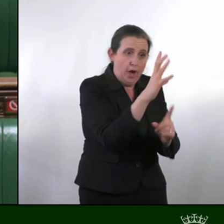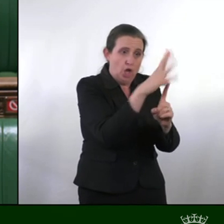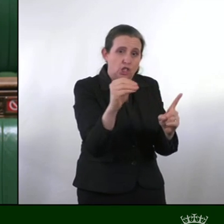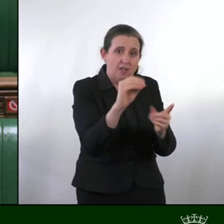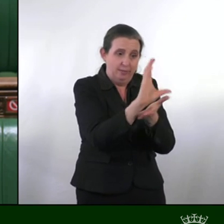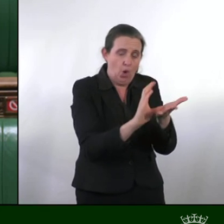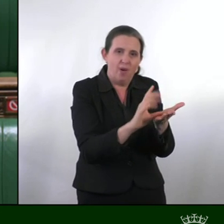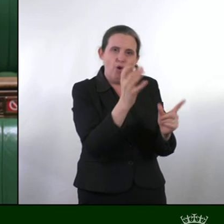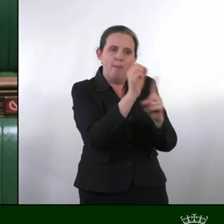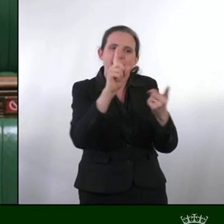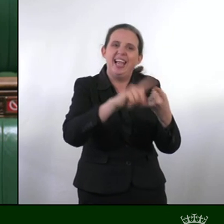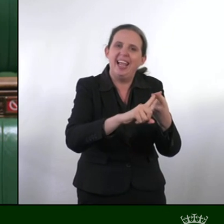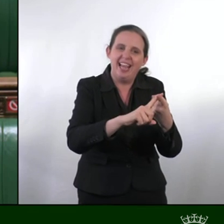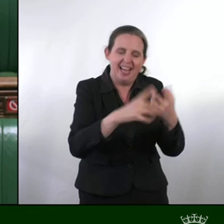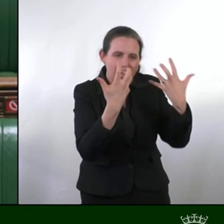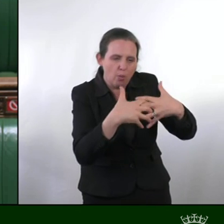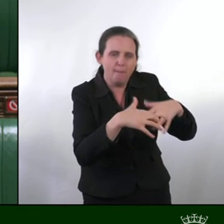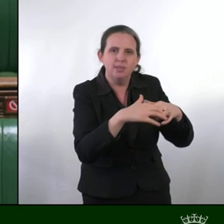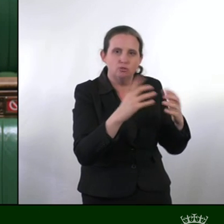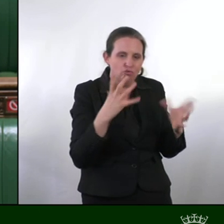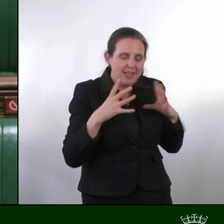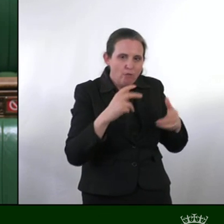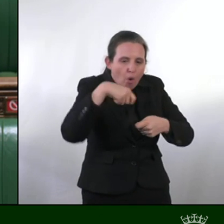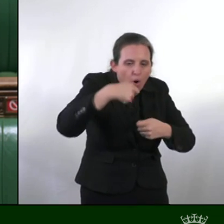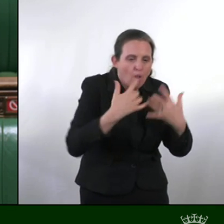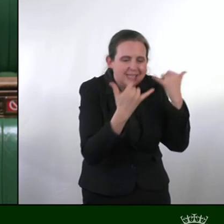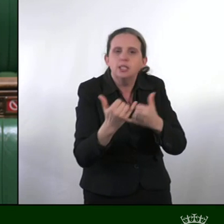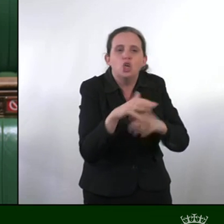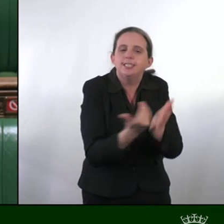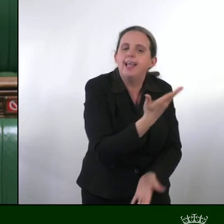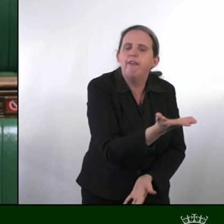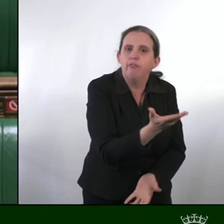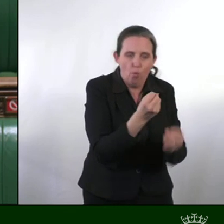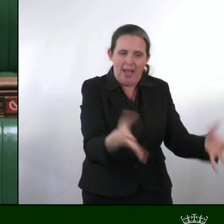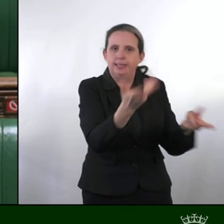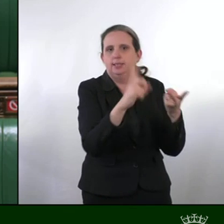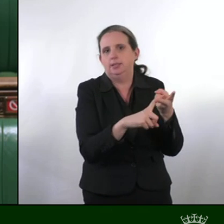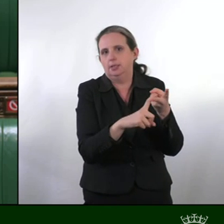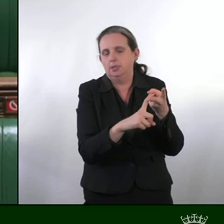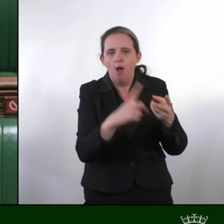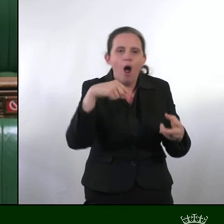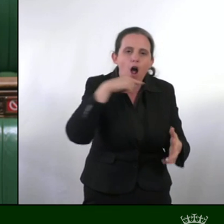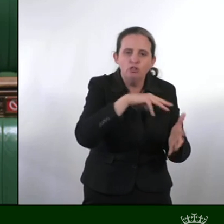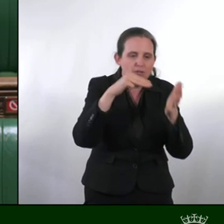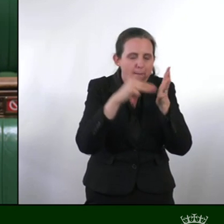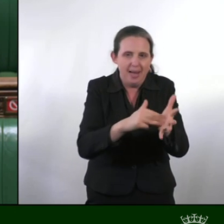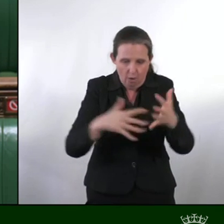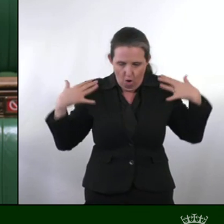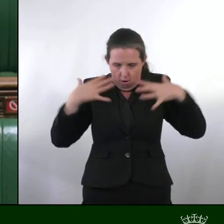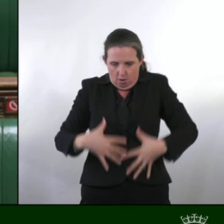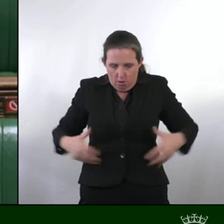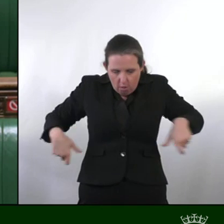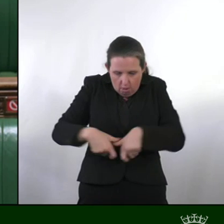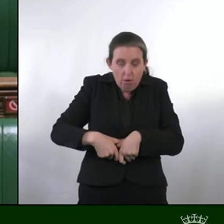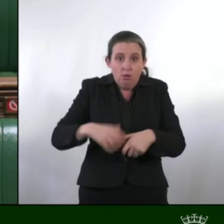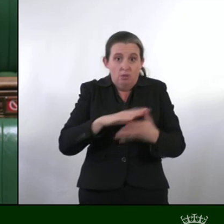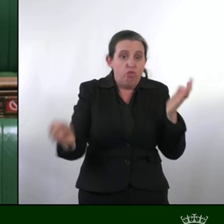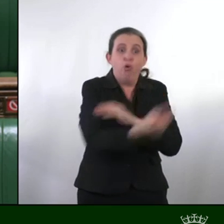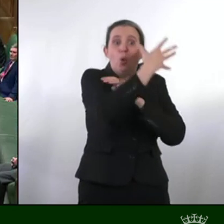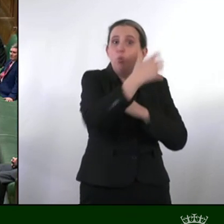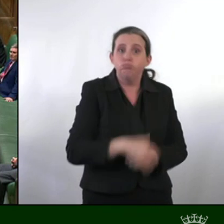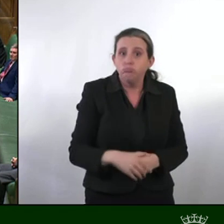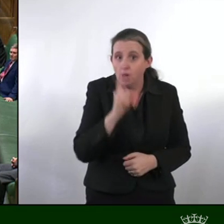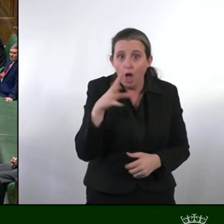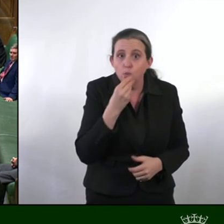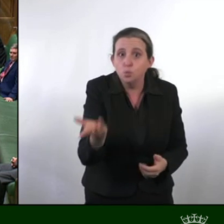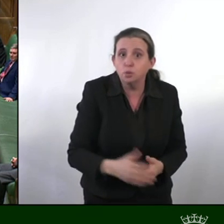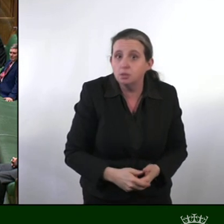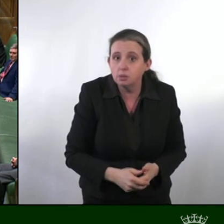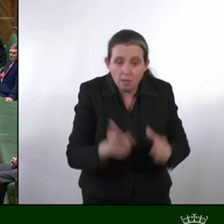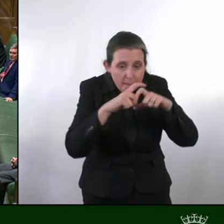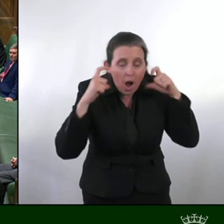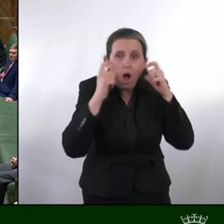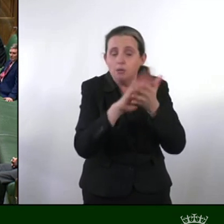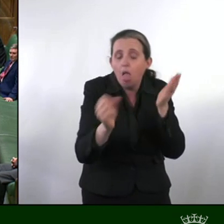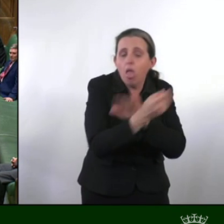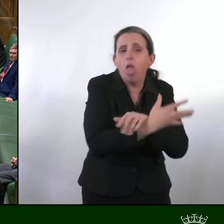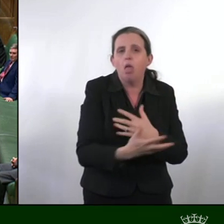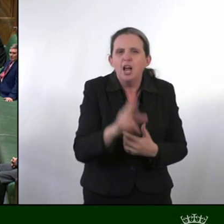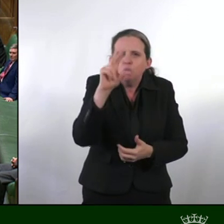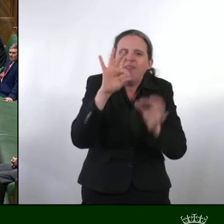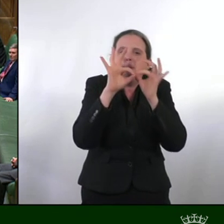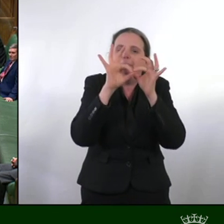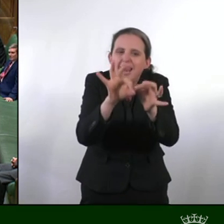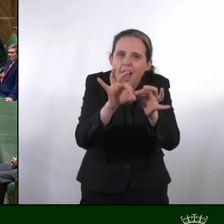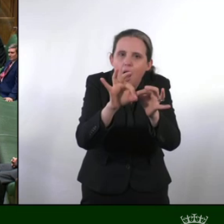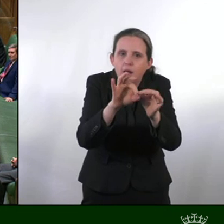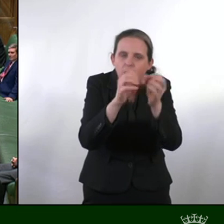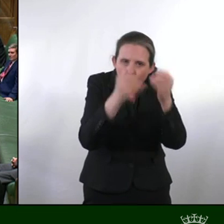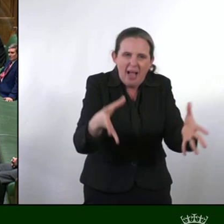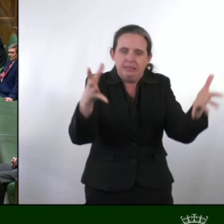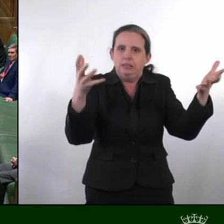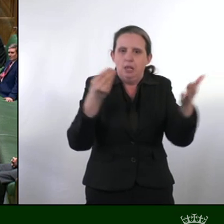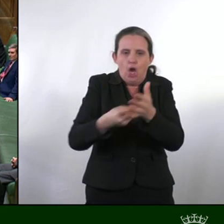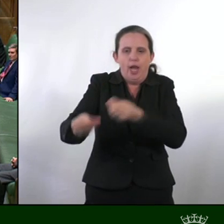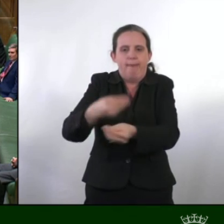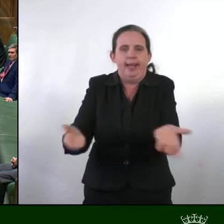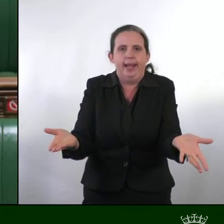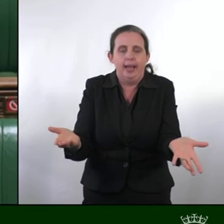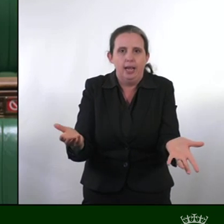that were unsafe; £150 million for face masks and £700 million on coveralls that could not be used; a £12 billion hit to our economy because the more effective, shorter,